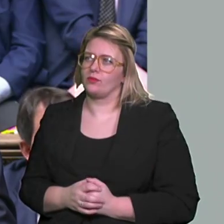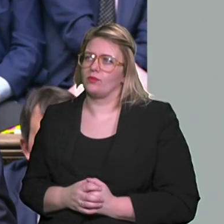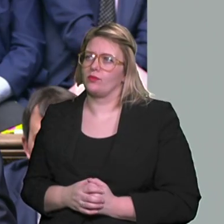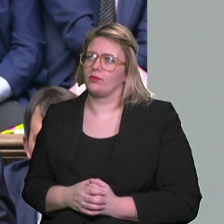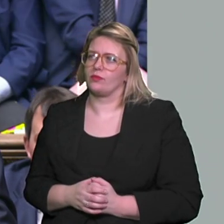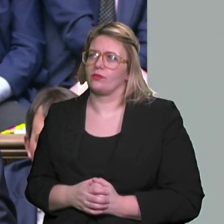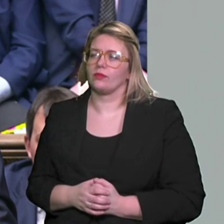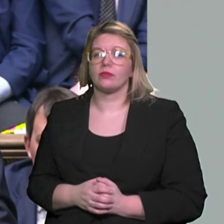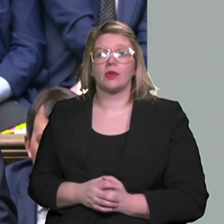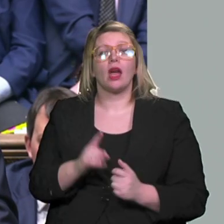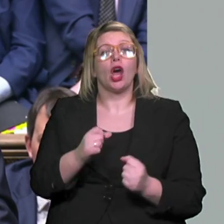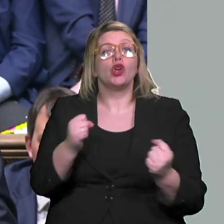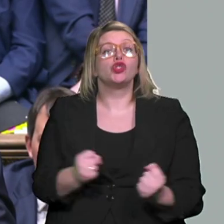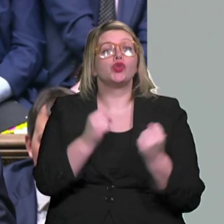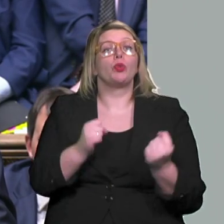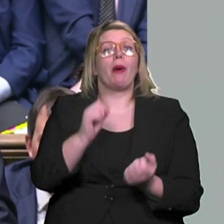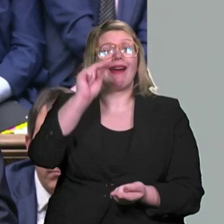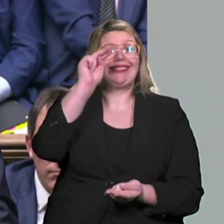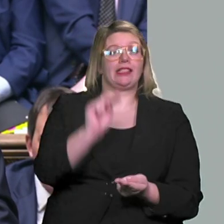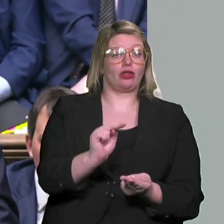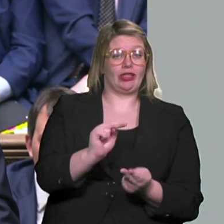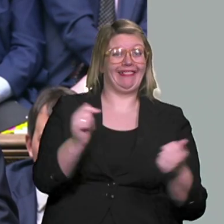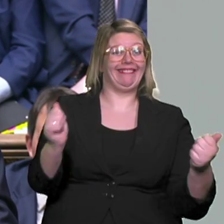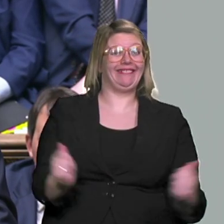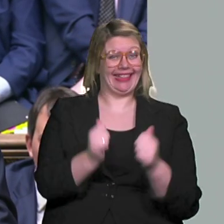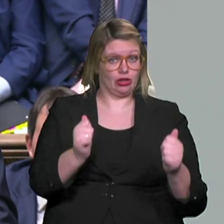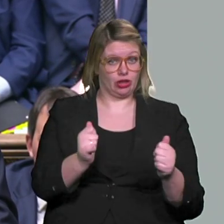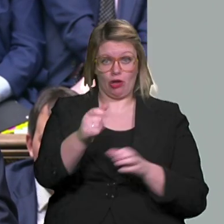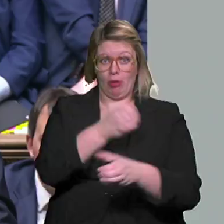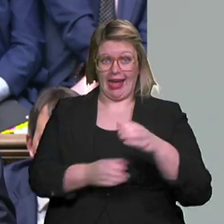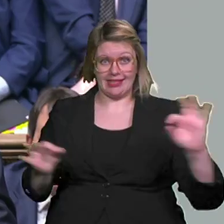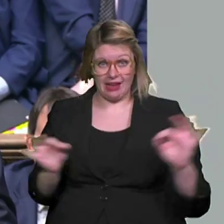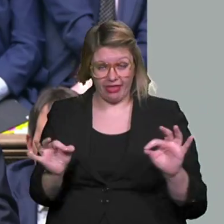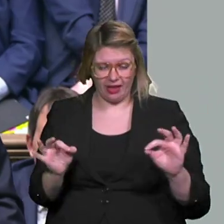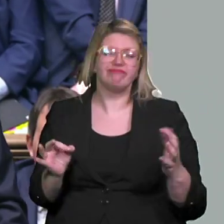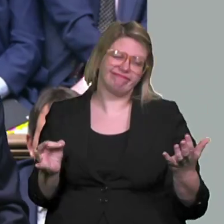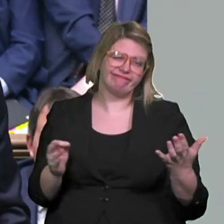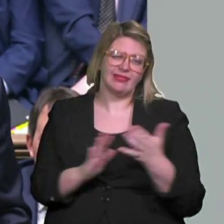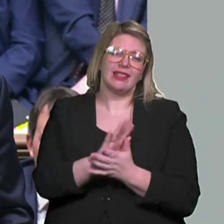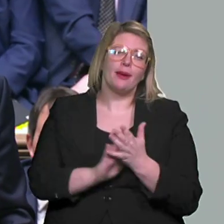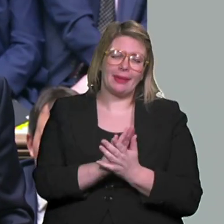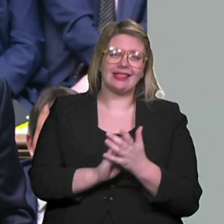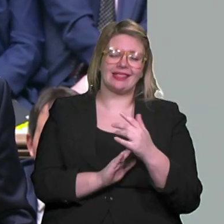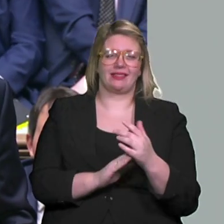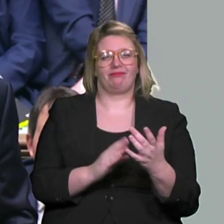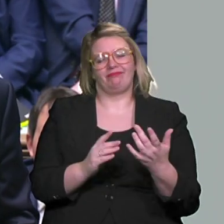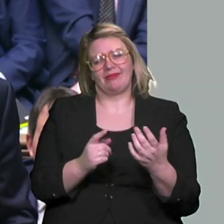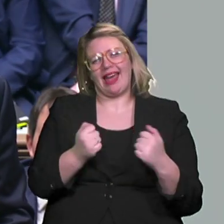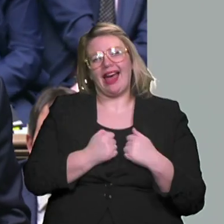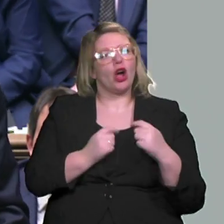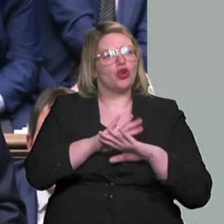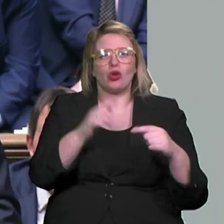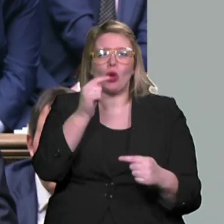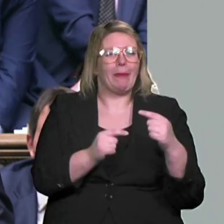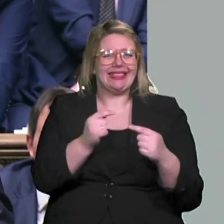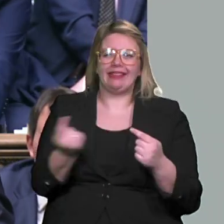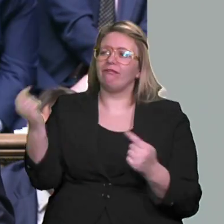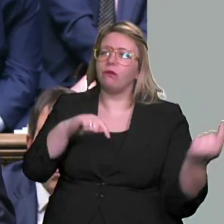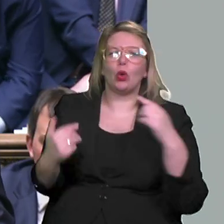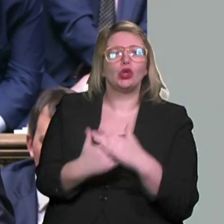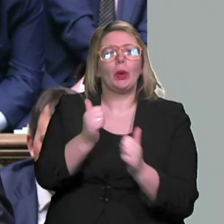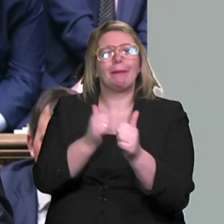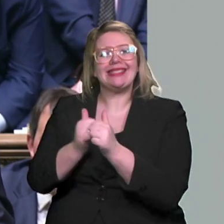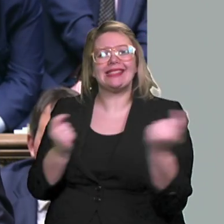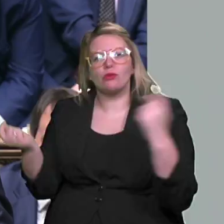If the super deduction was allowed to end without a replacement, we would have fallen down the international league tables on tax competitiveness and damaged growth.